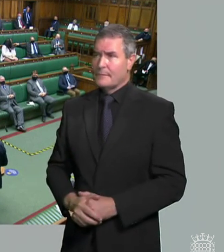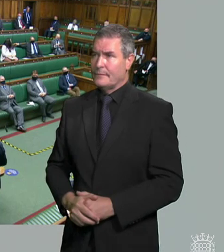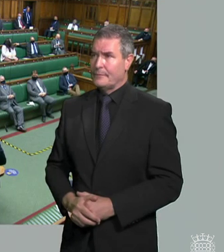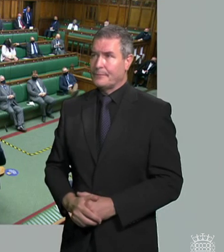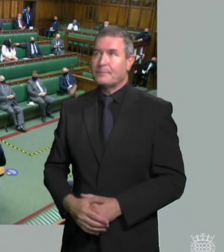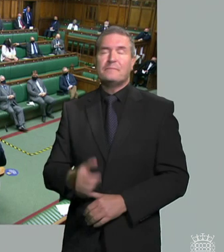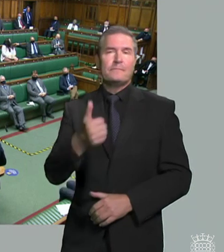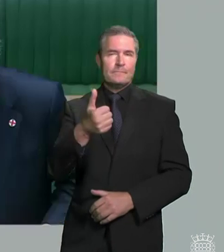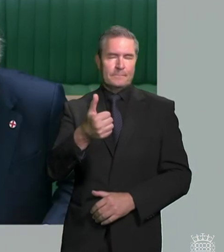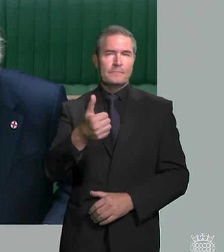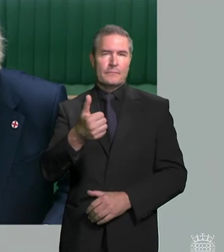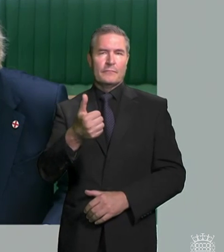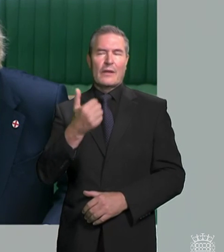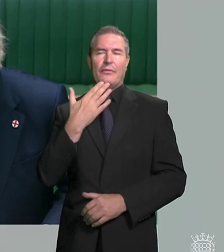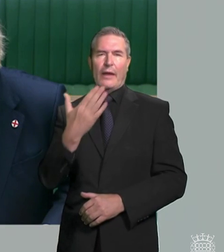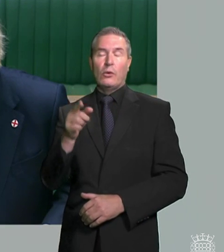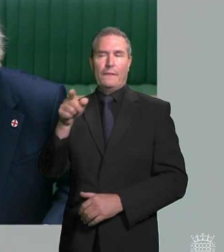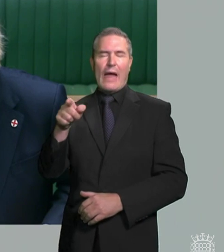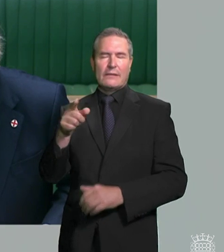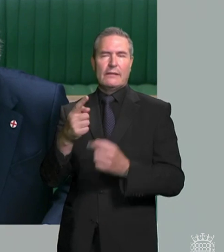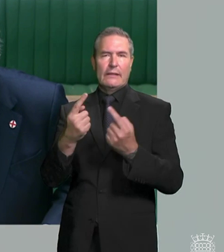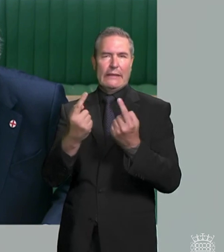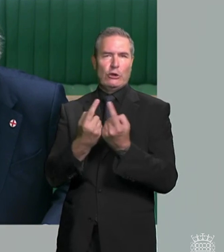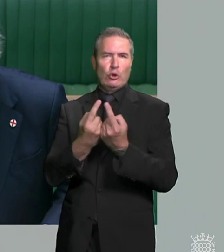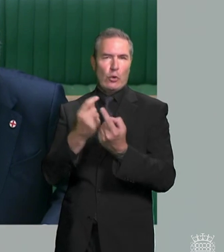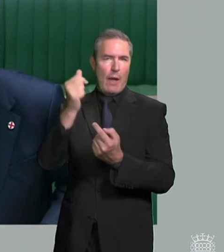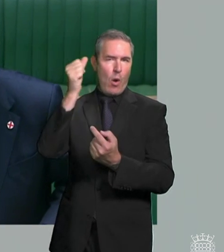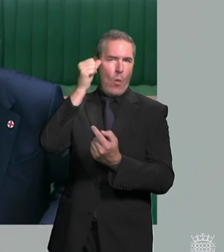I am aware of the issue that the honourable Lady has raised.